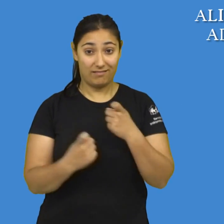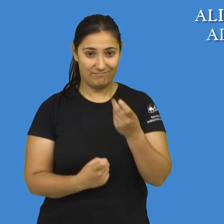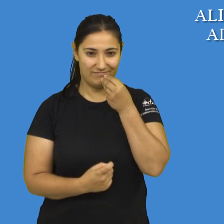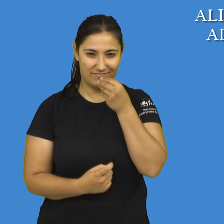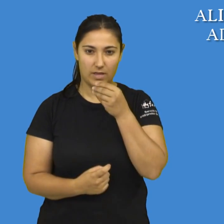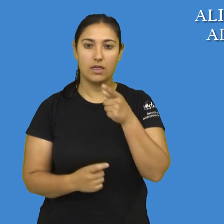comer